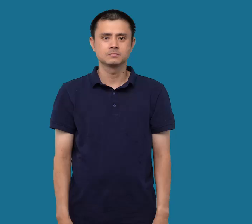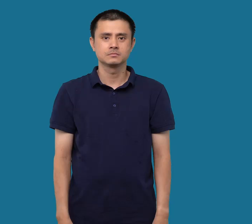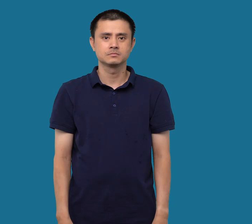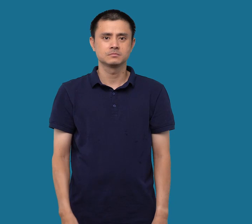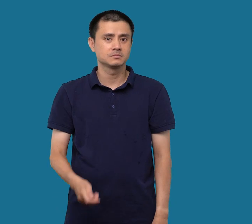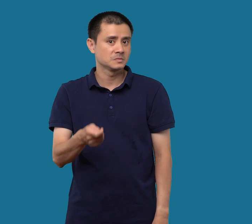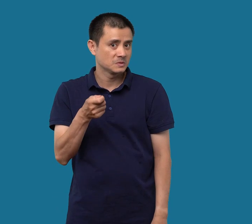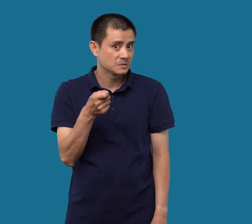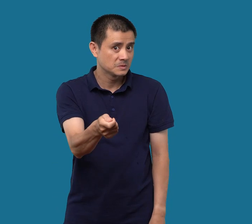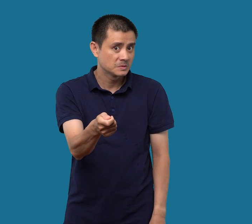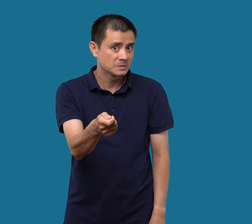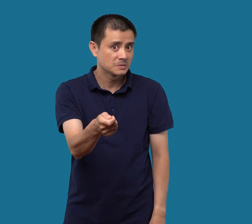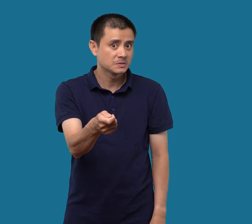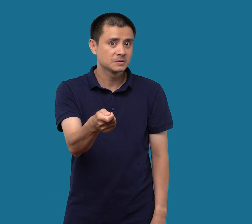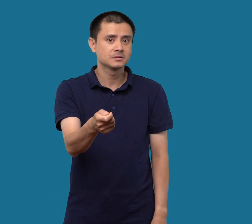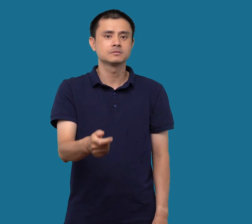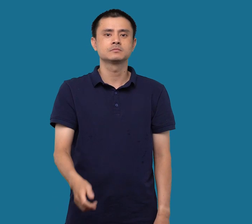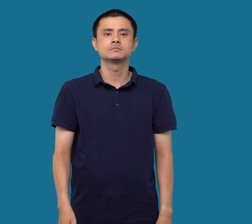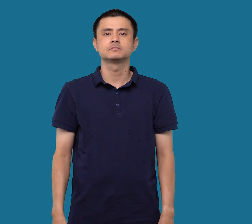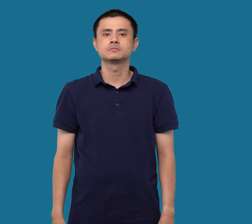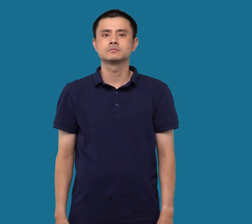giết